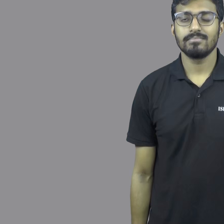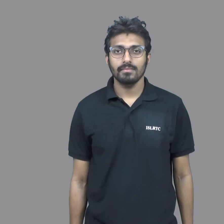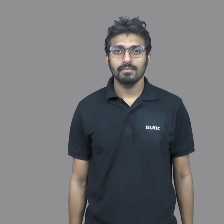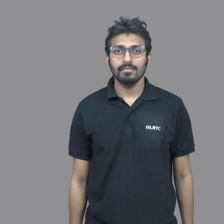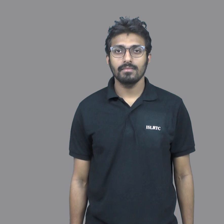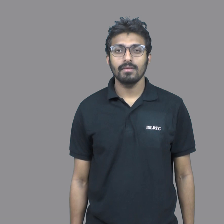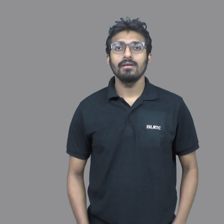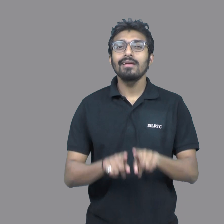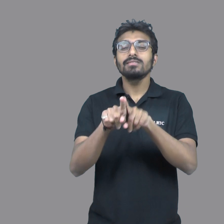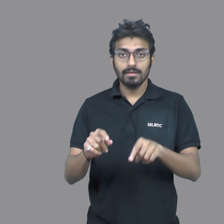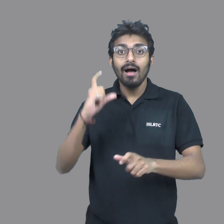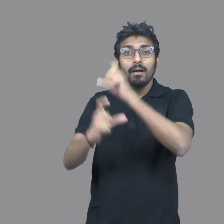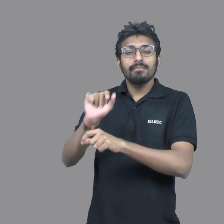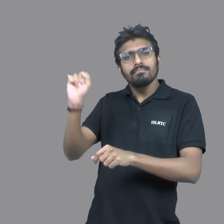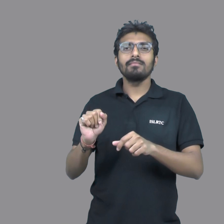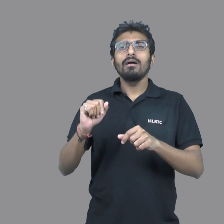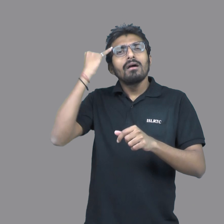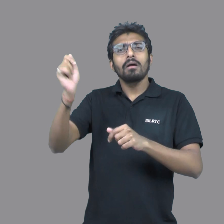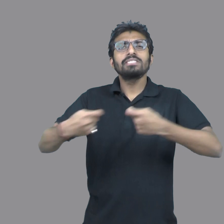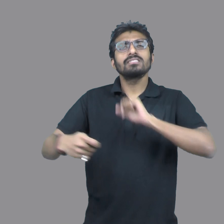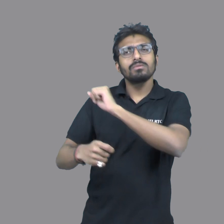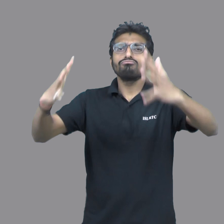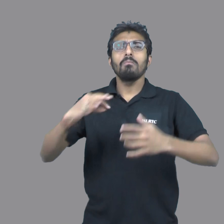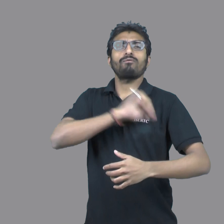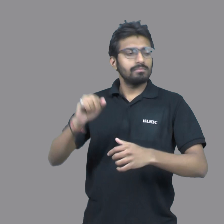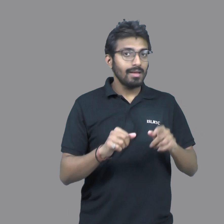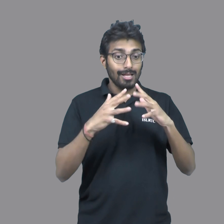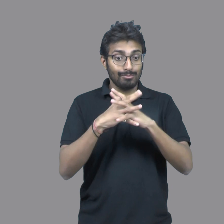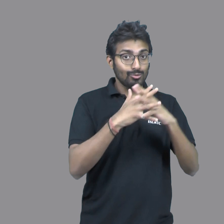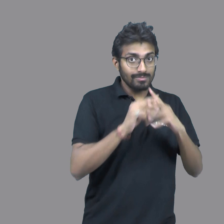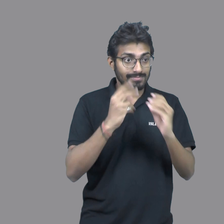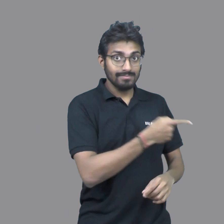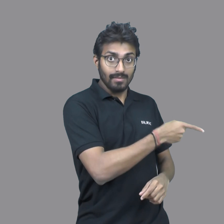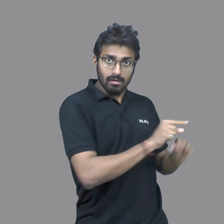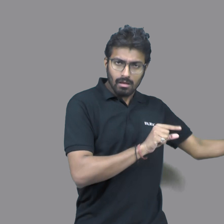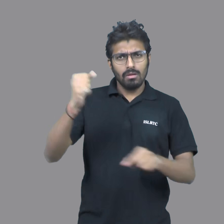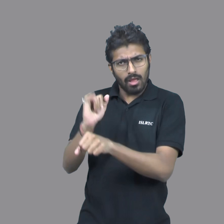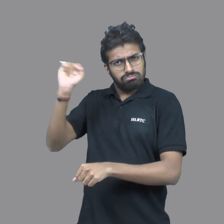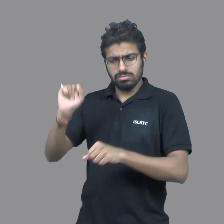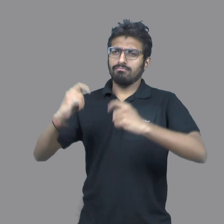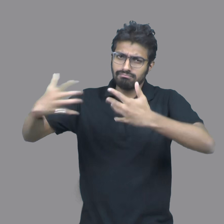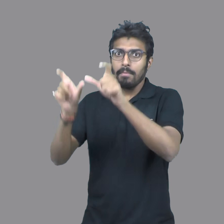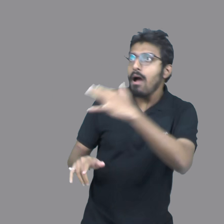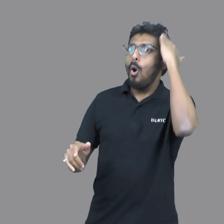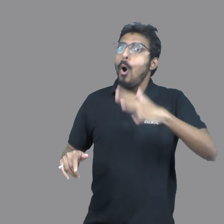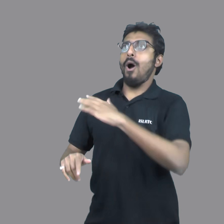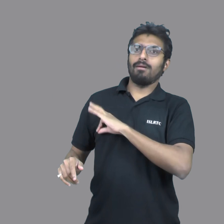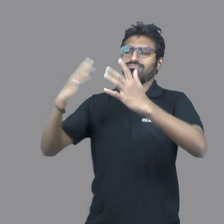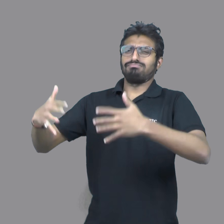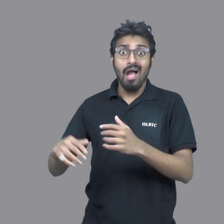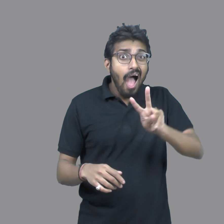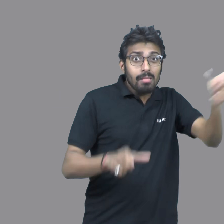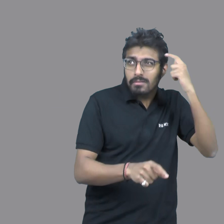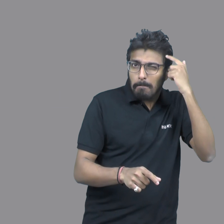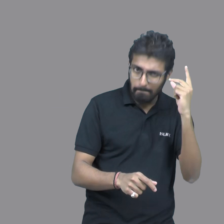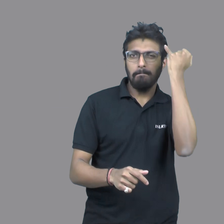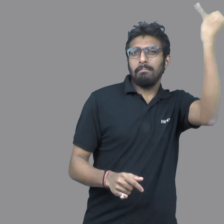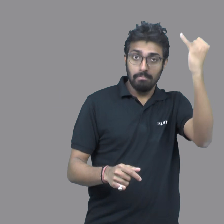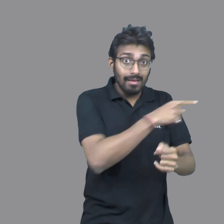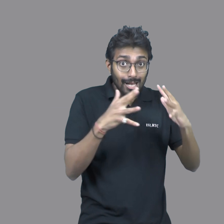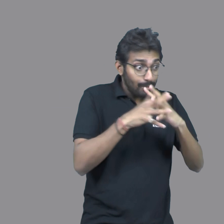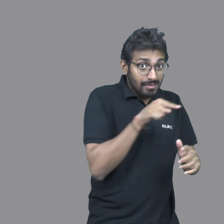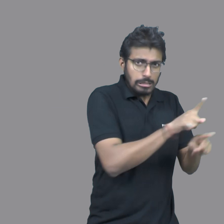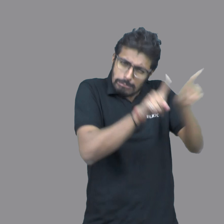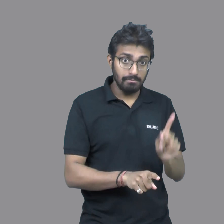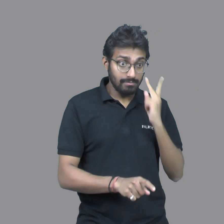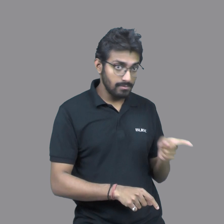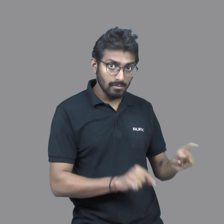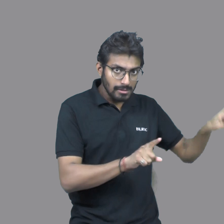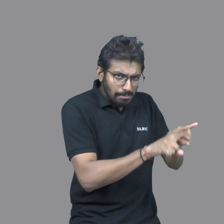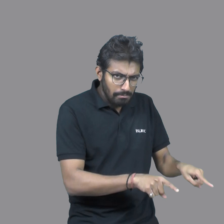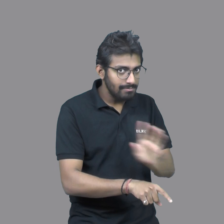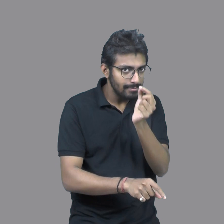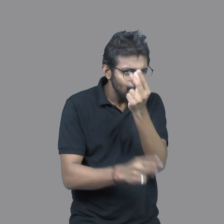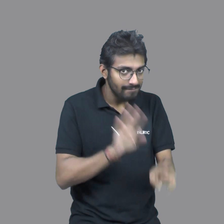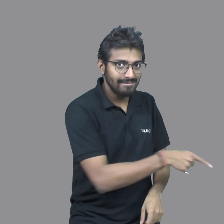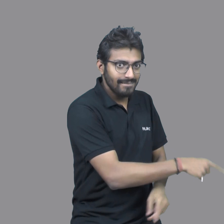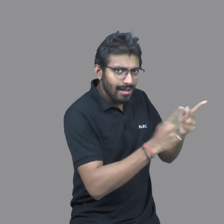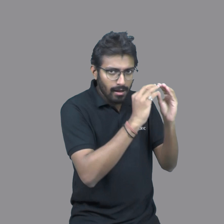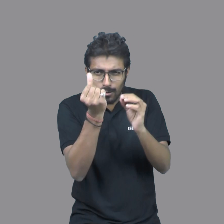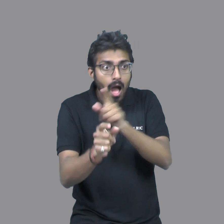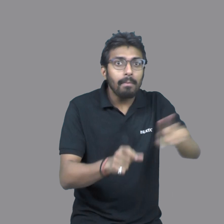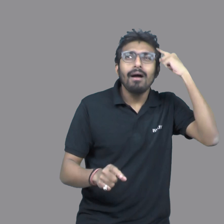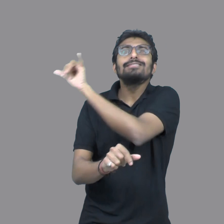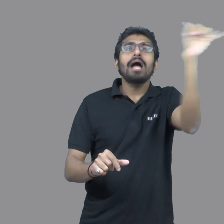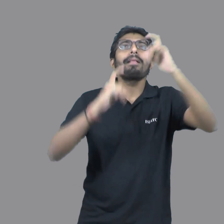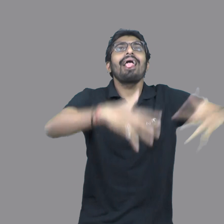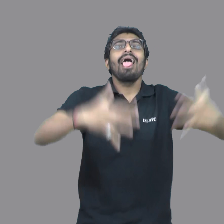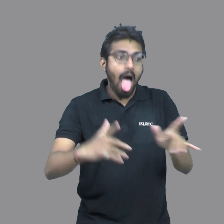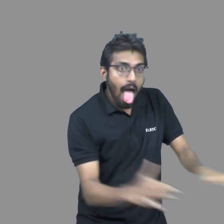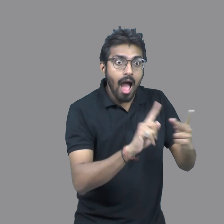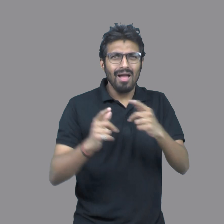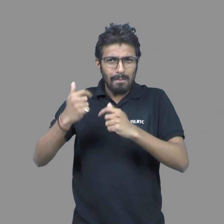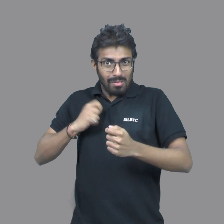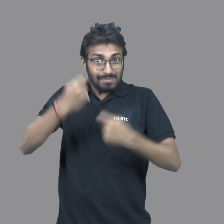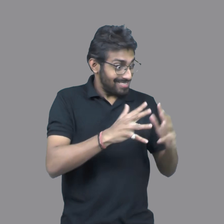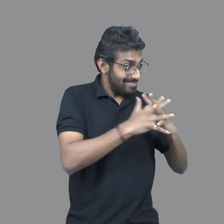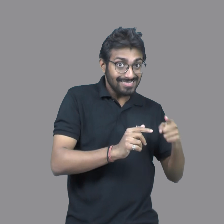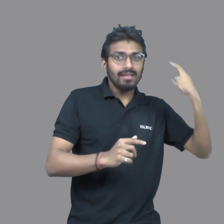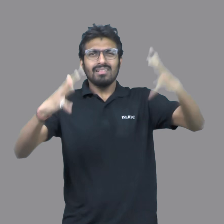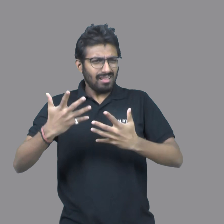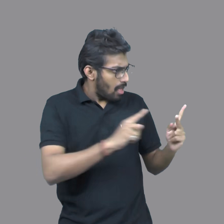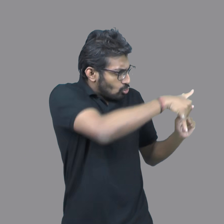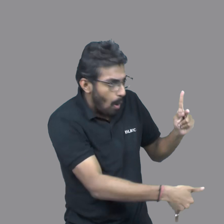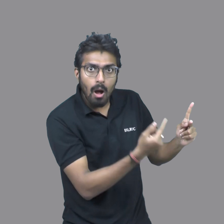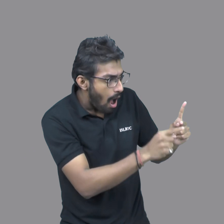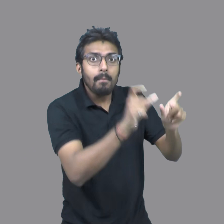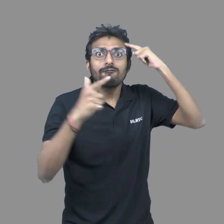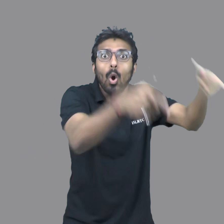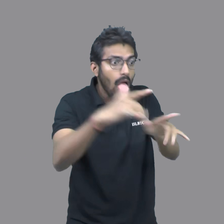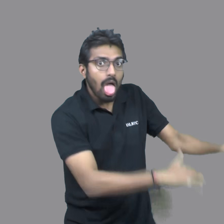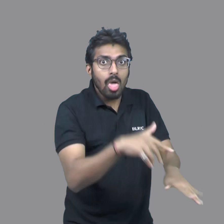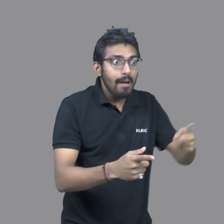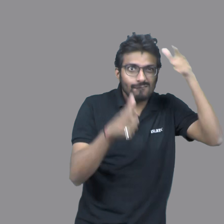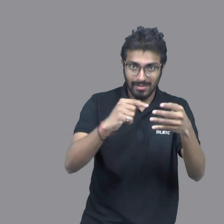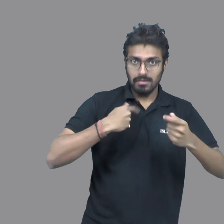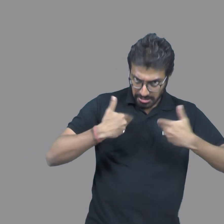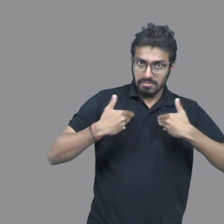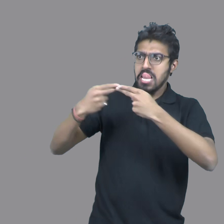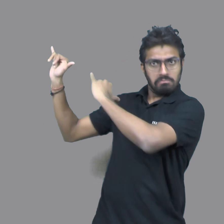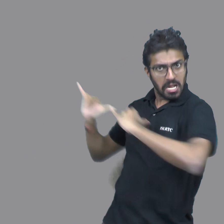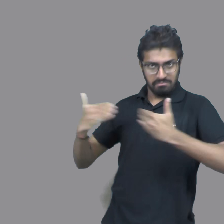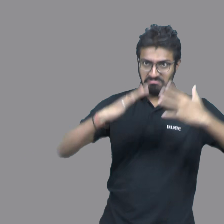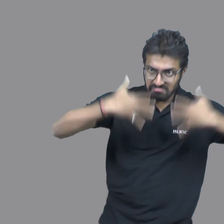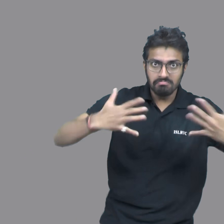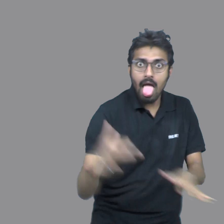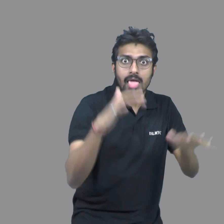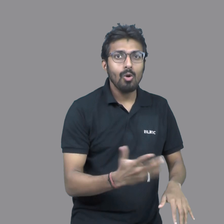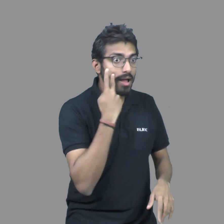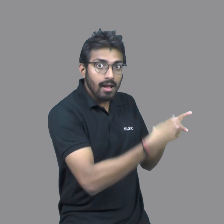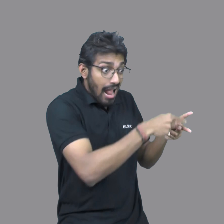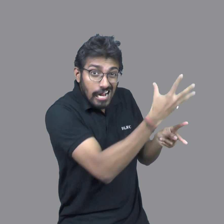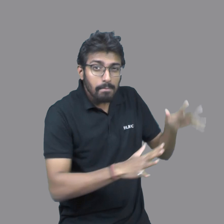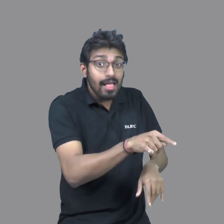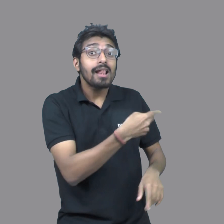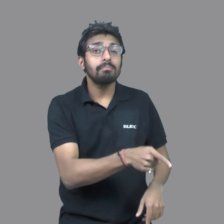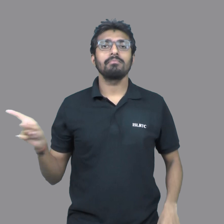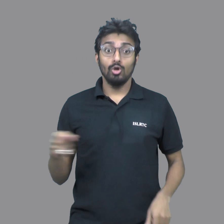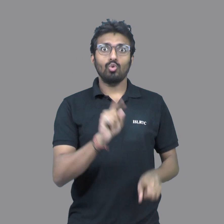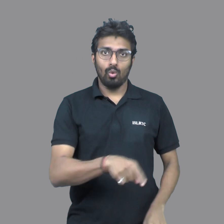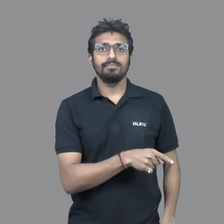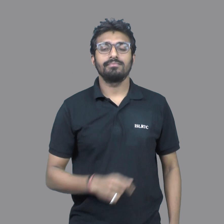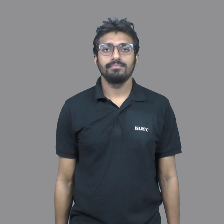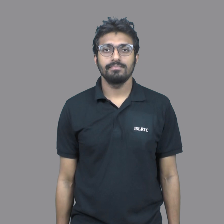Phishing